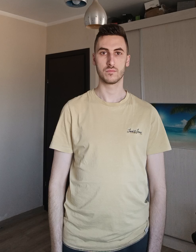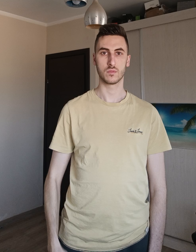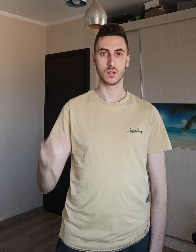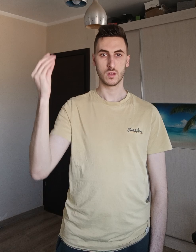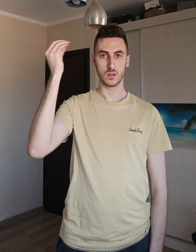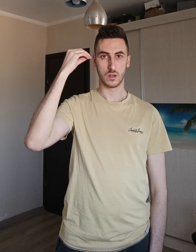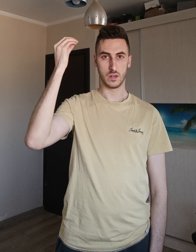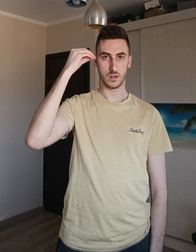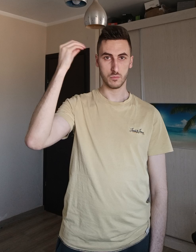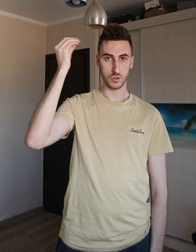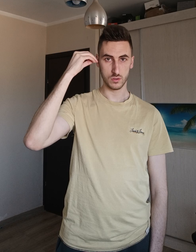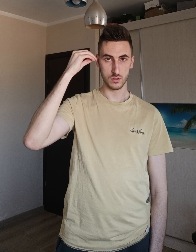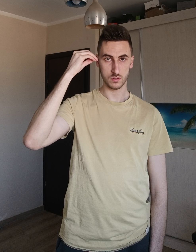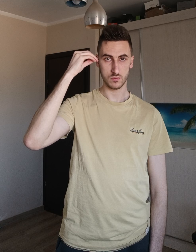ללמוד